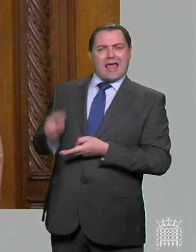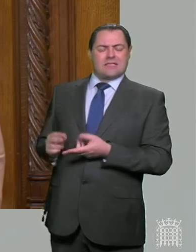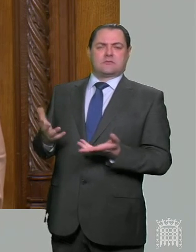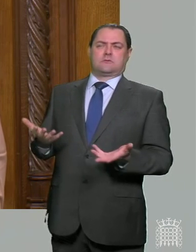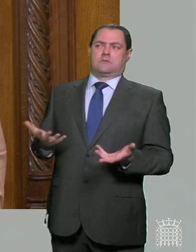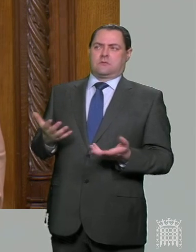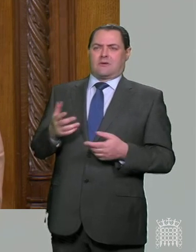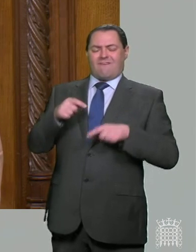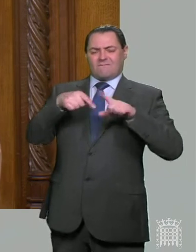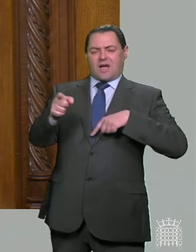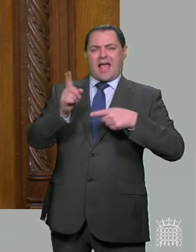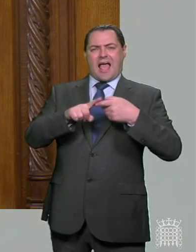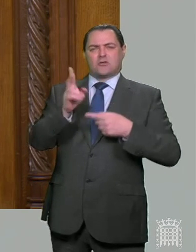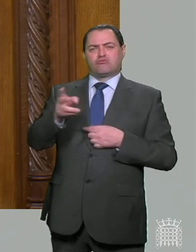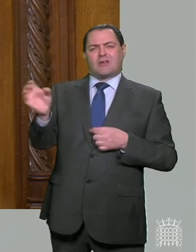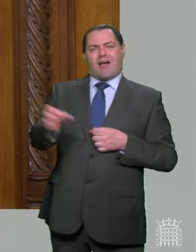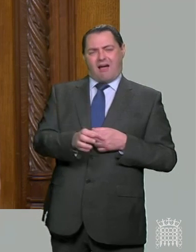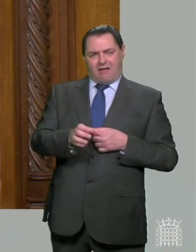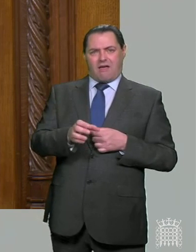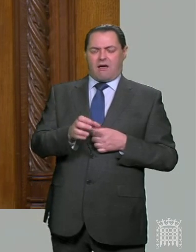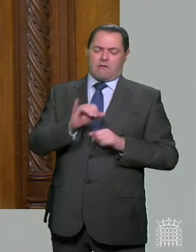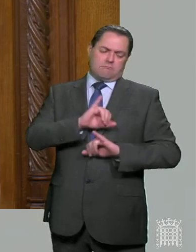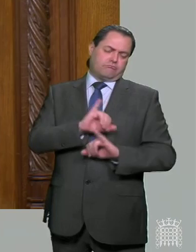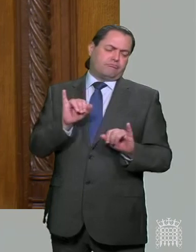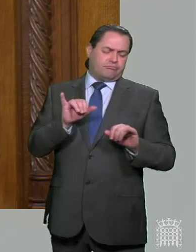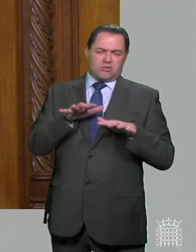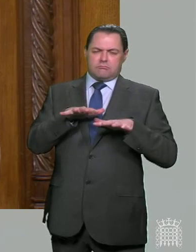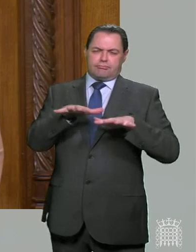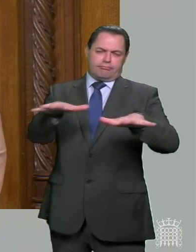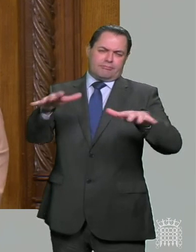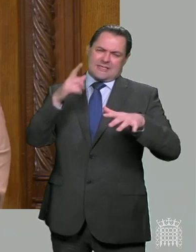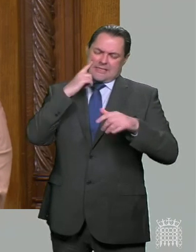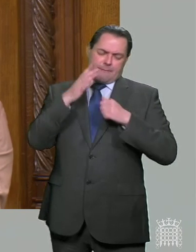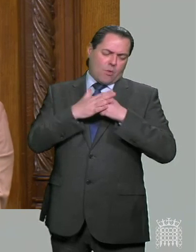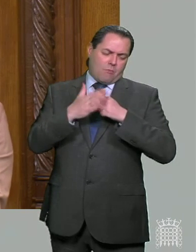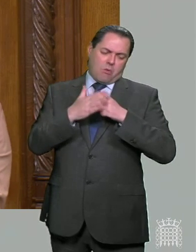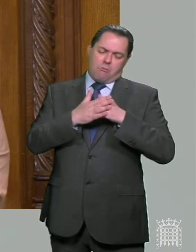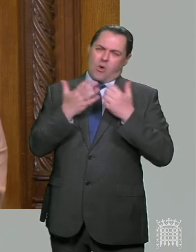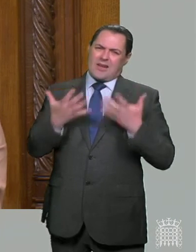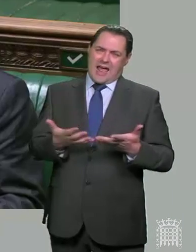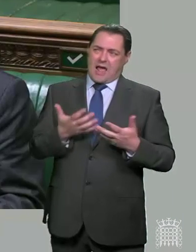Fire and rehire abuses by rogue employers are spreading through workplaces like a virus.